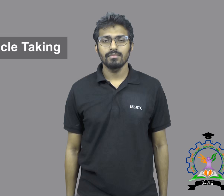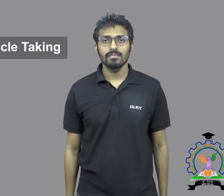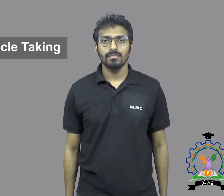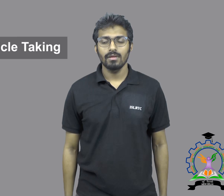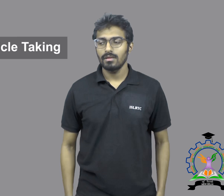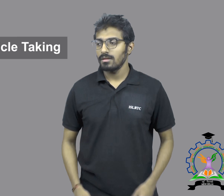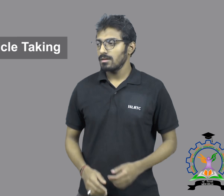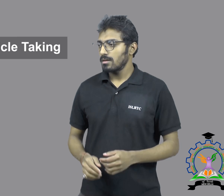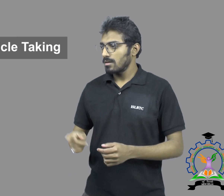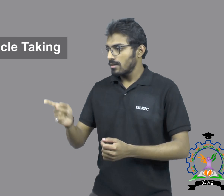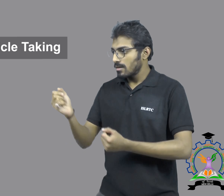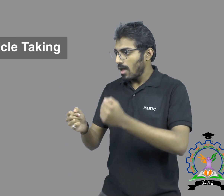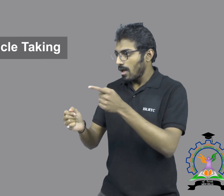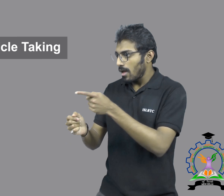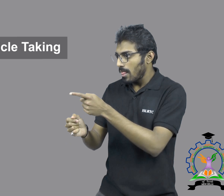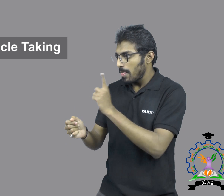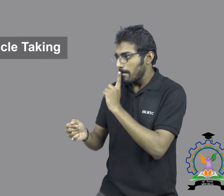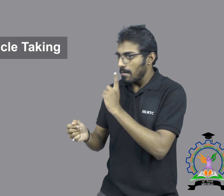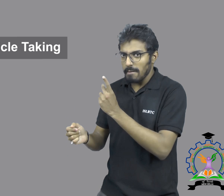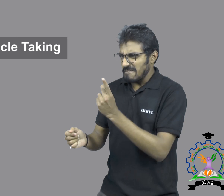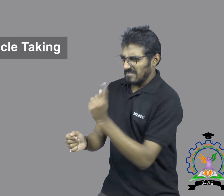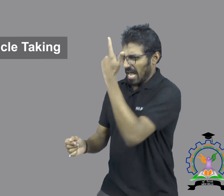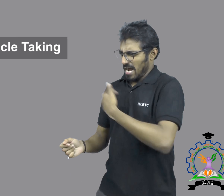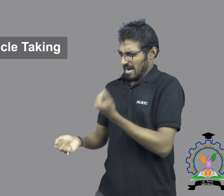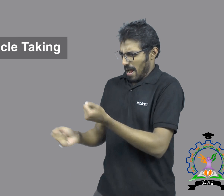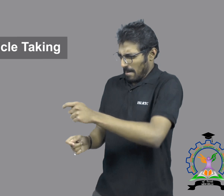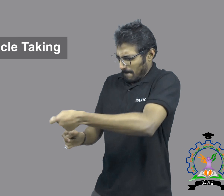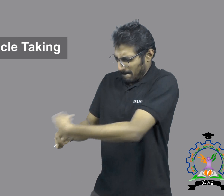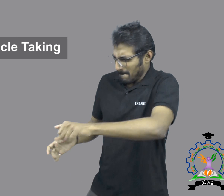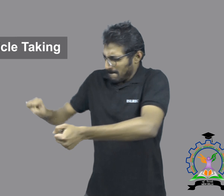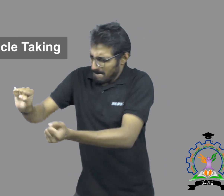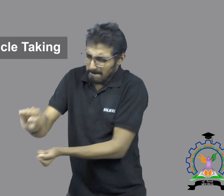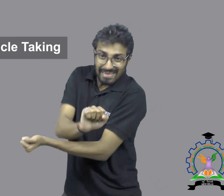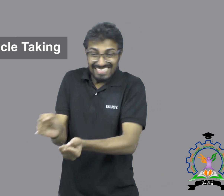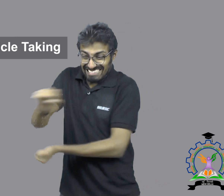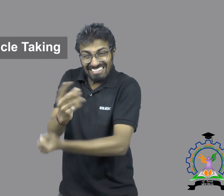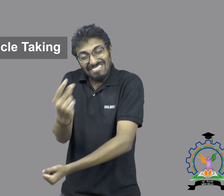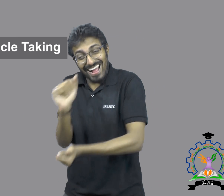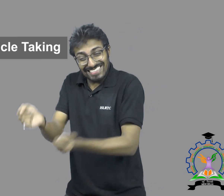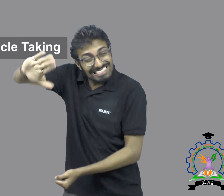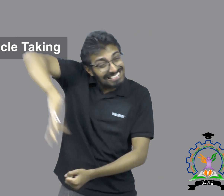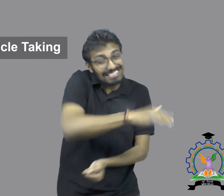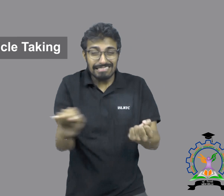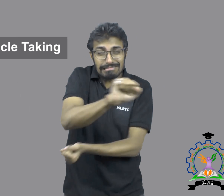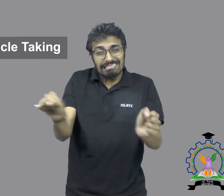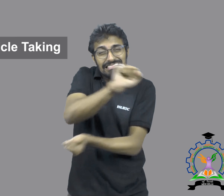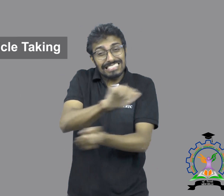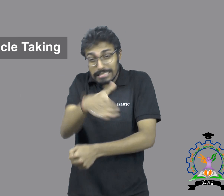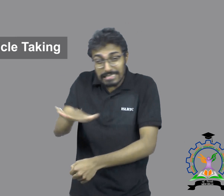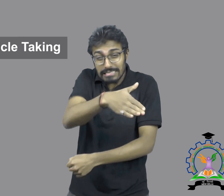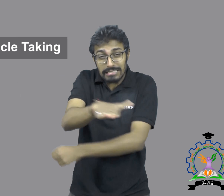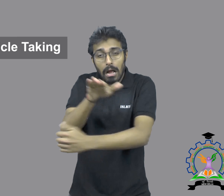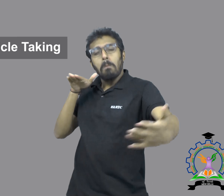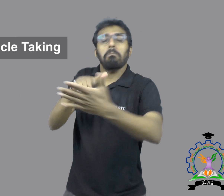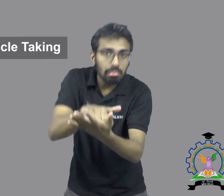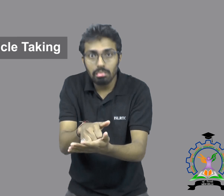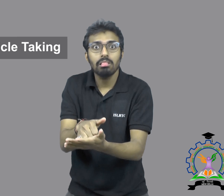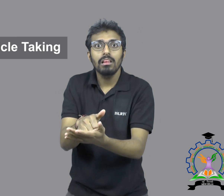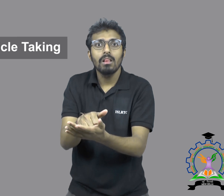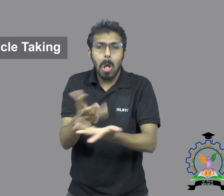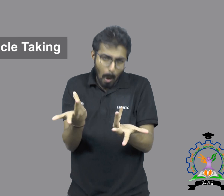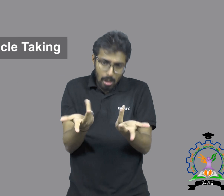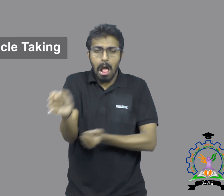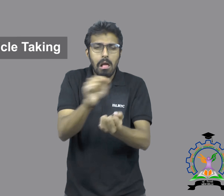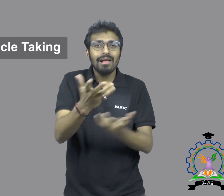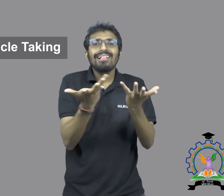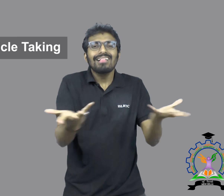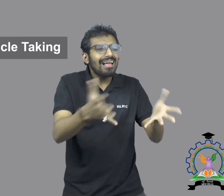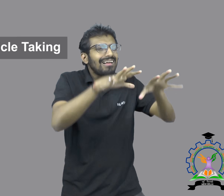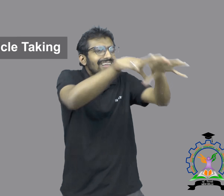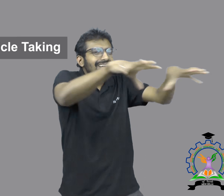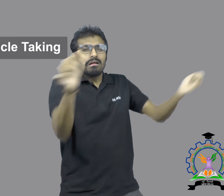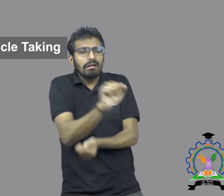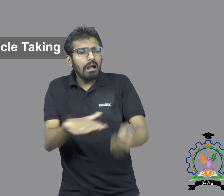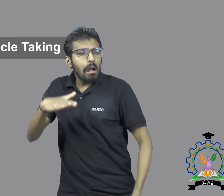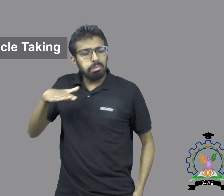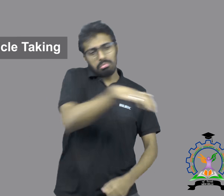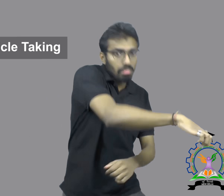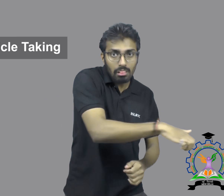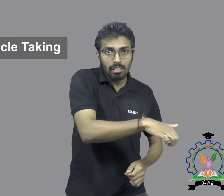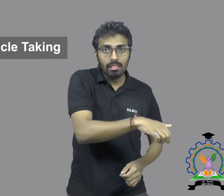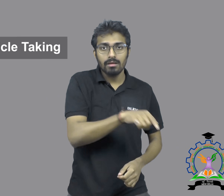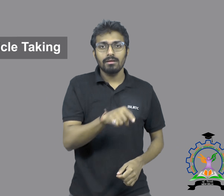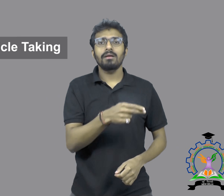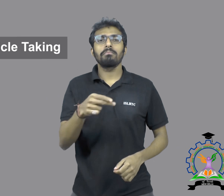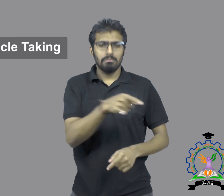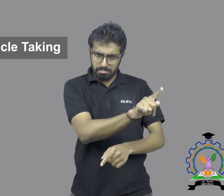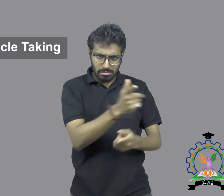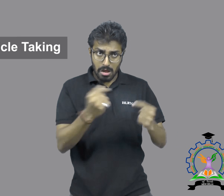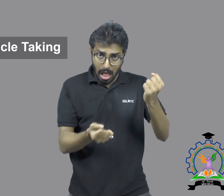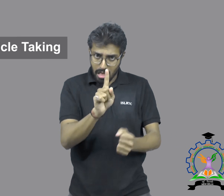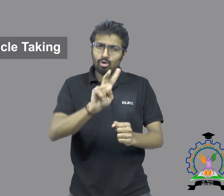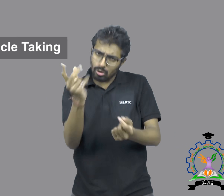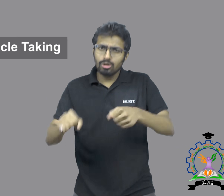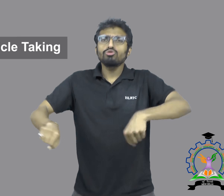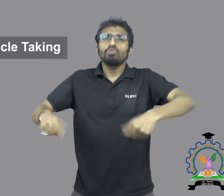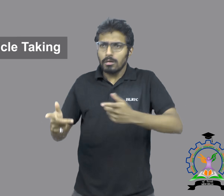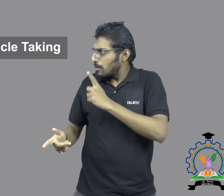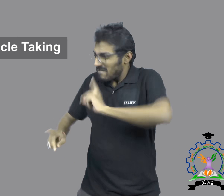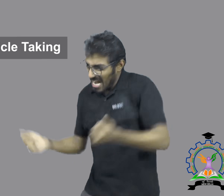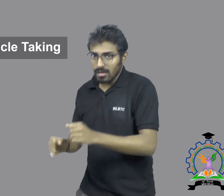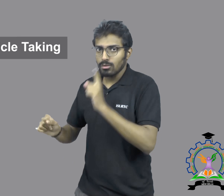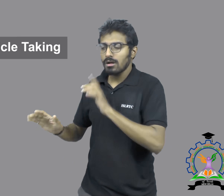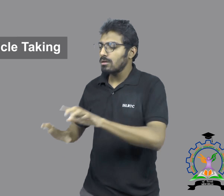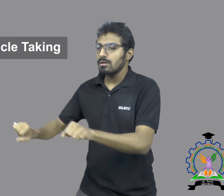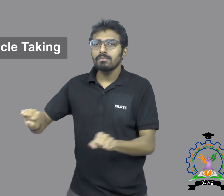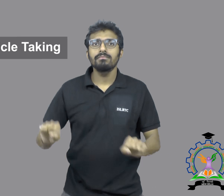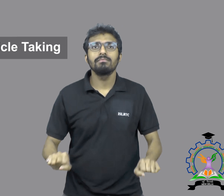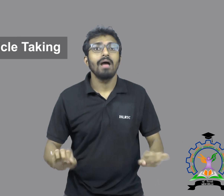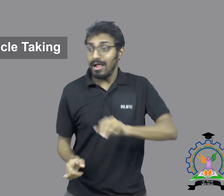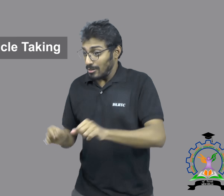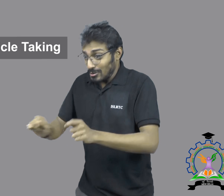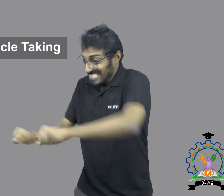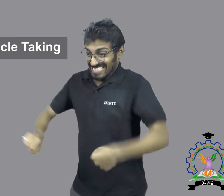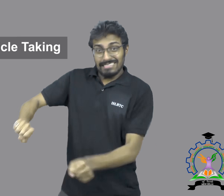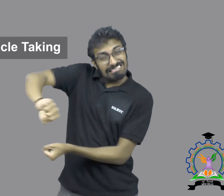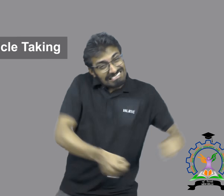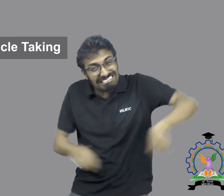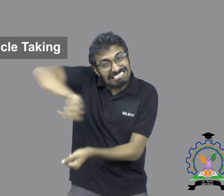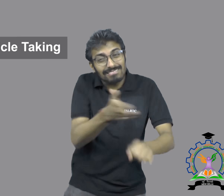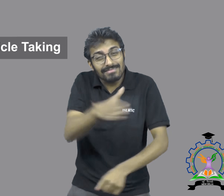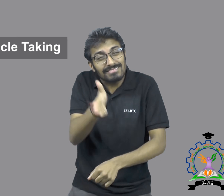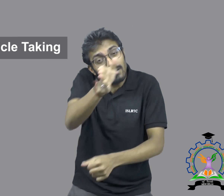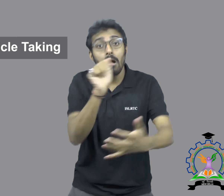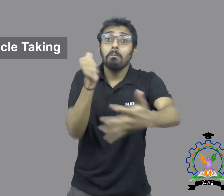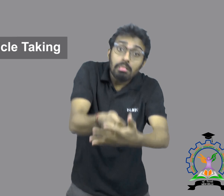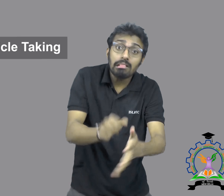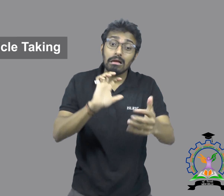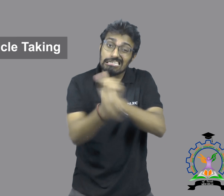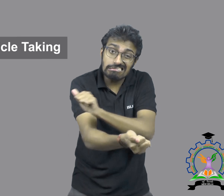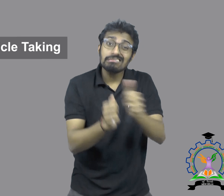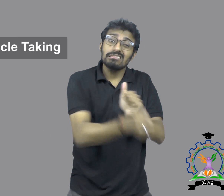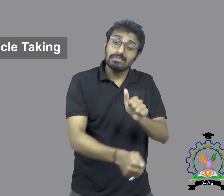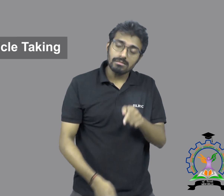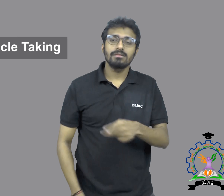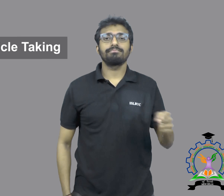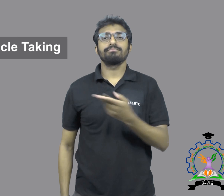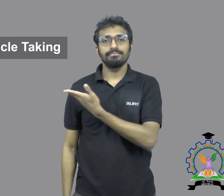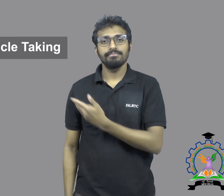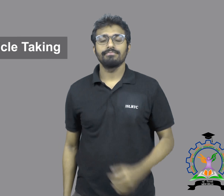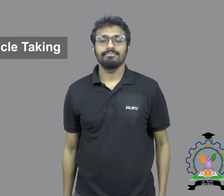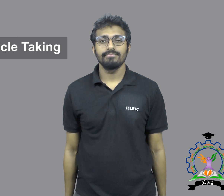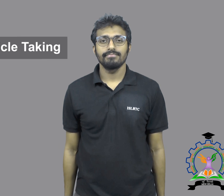Aggravated Vehicle Taking